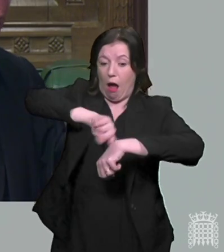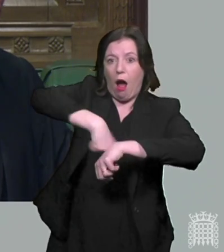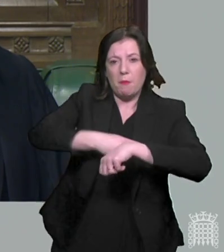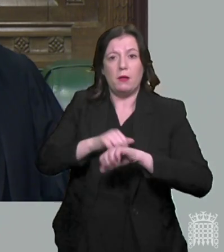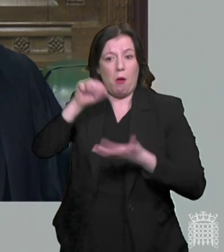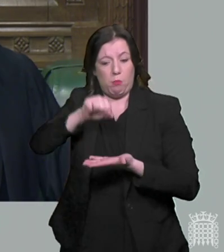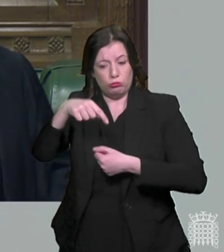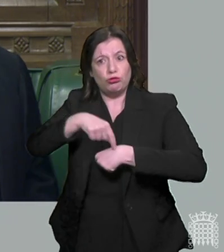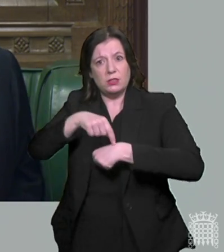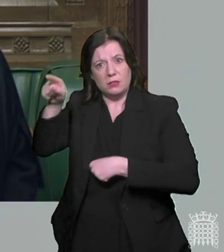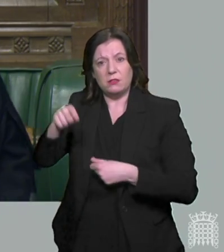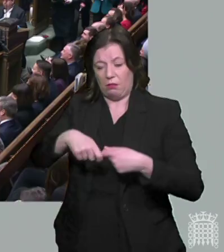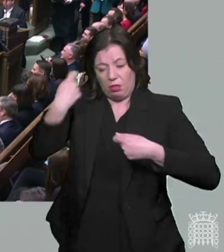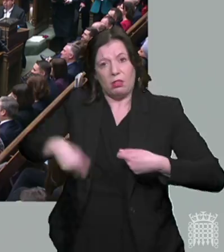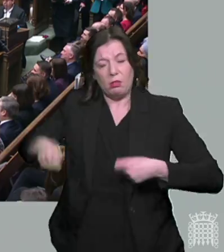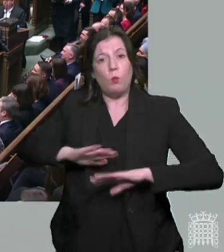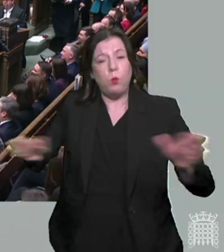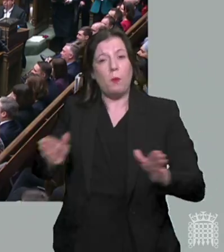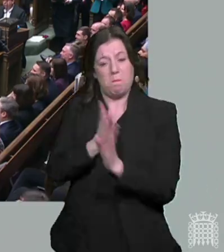Do not keep questions going longer than need be.